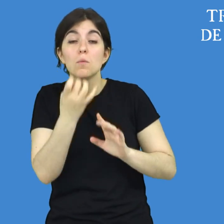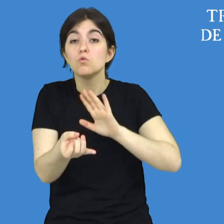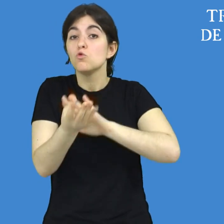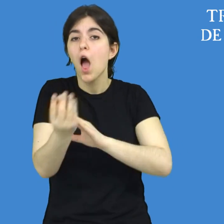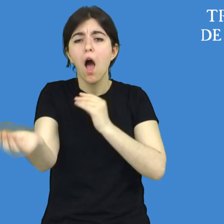crear